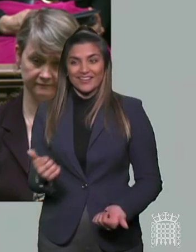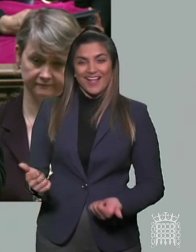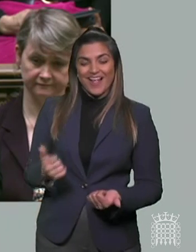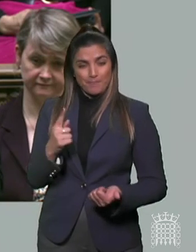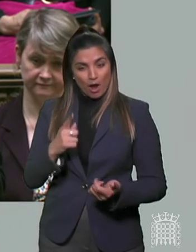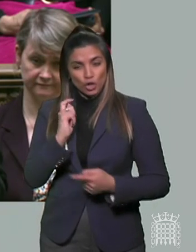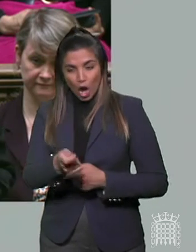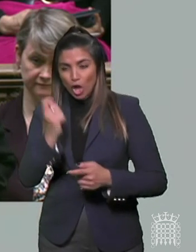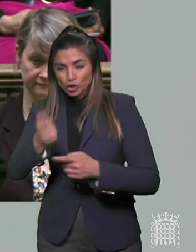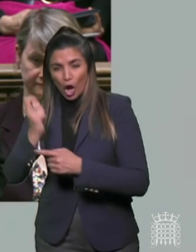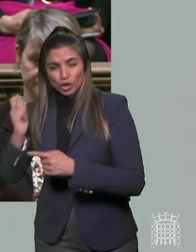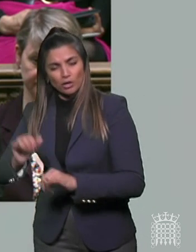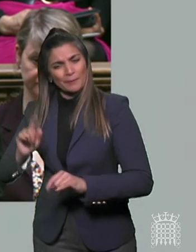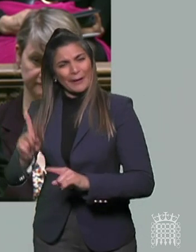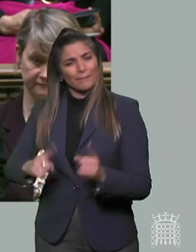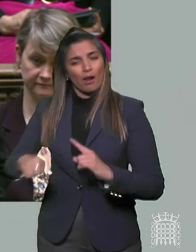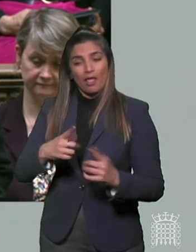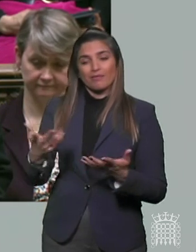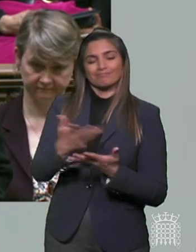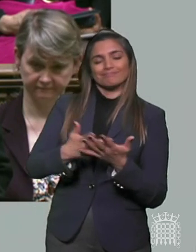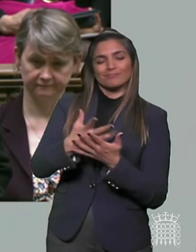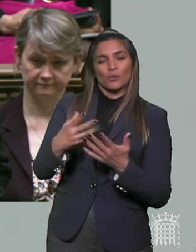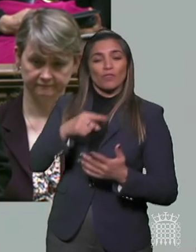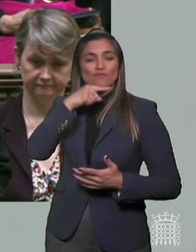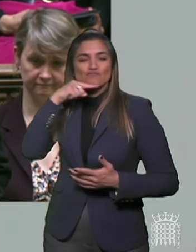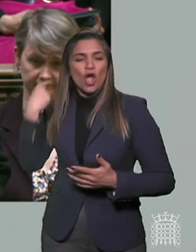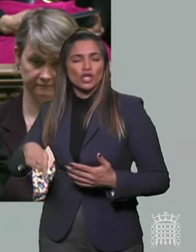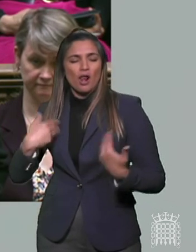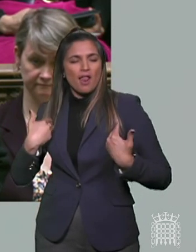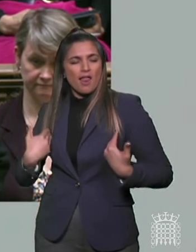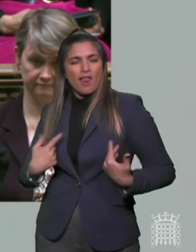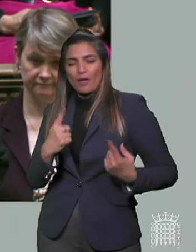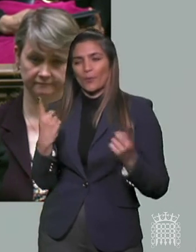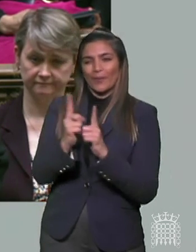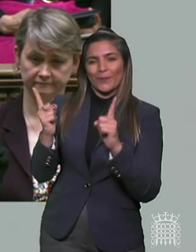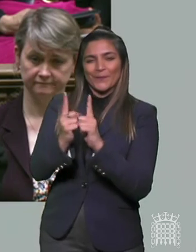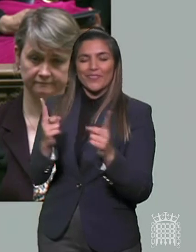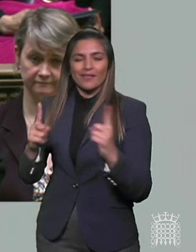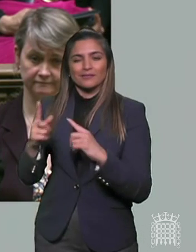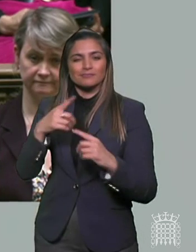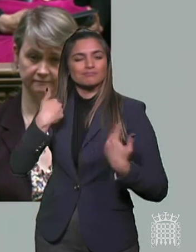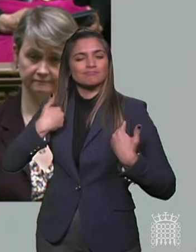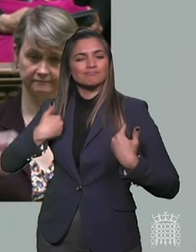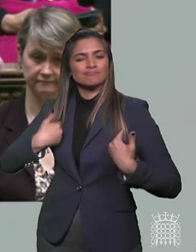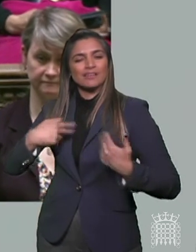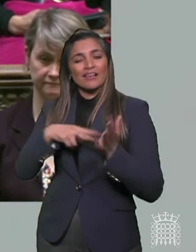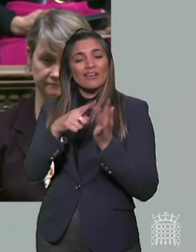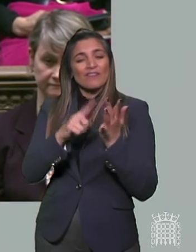They cavort with Russian oligarchs in luxury villas while neglecting the security of the British people.